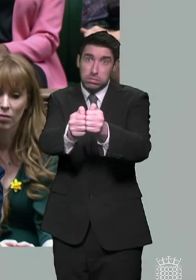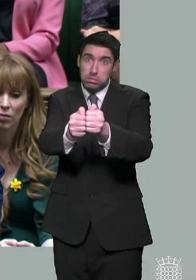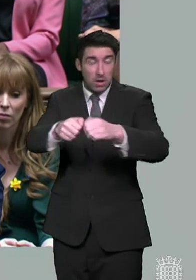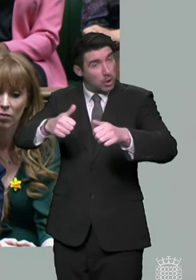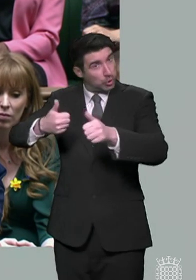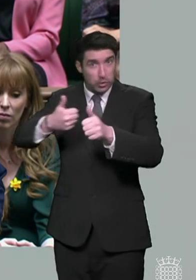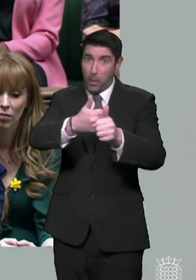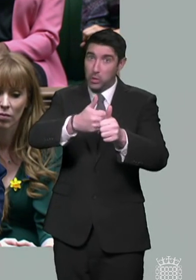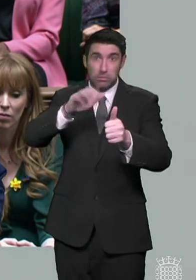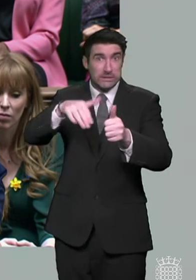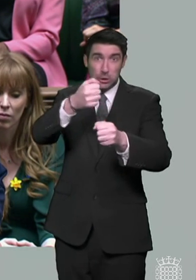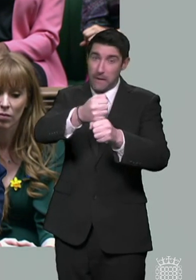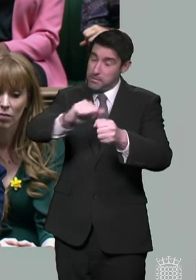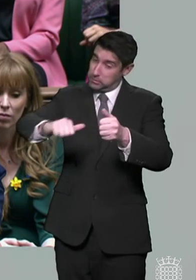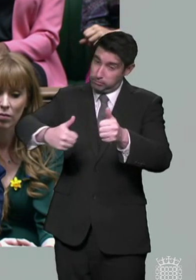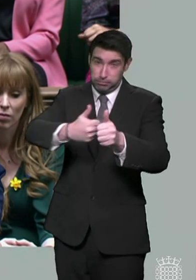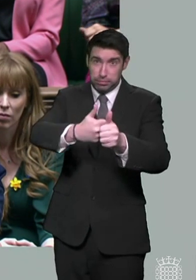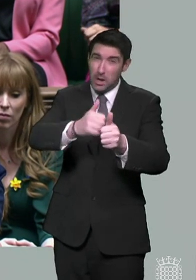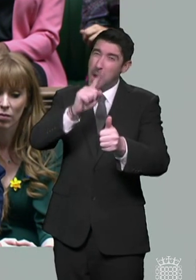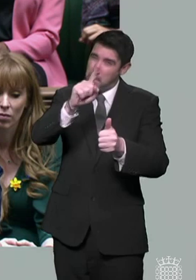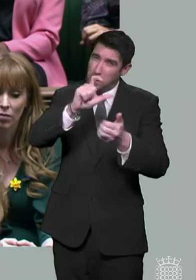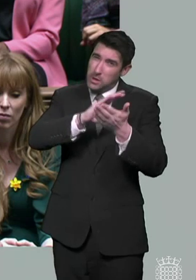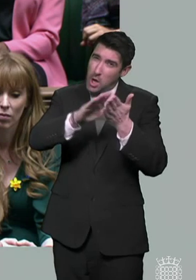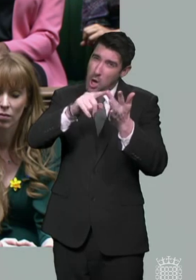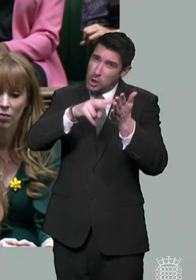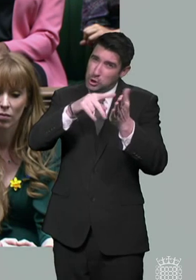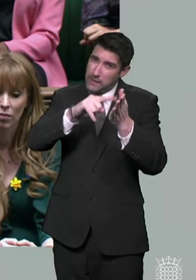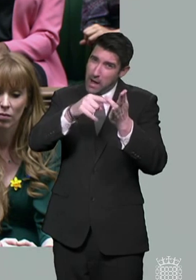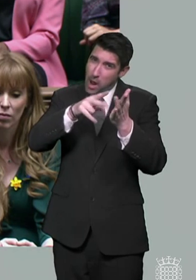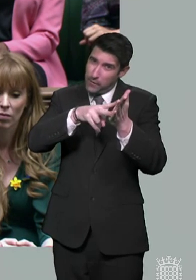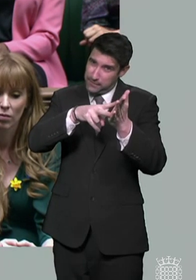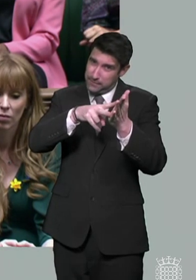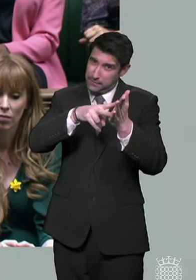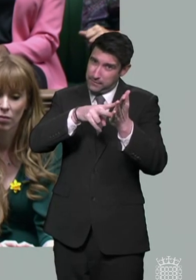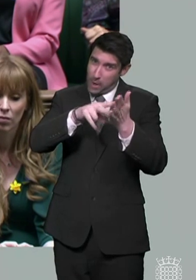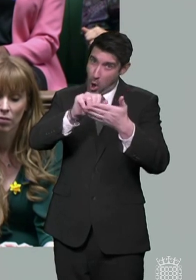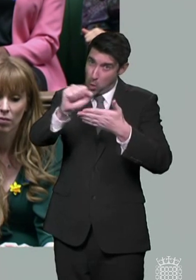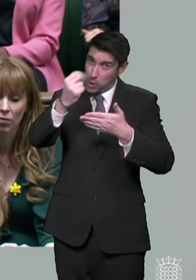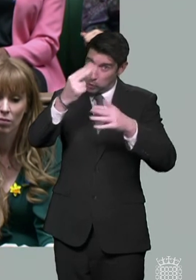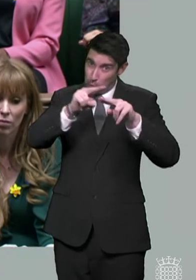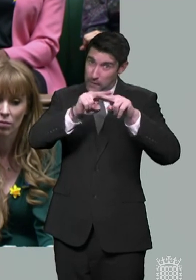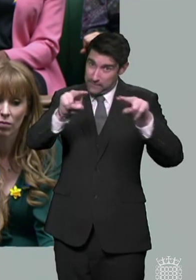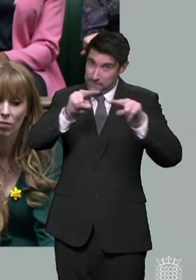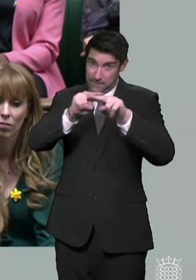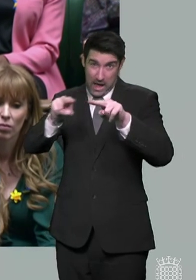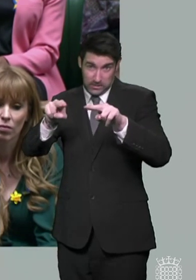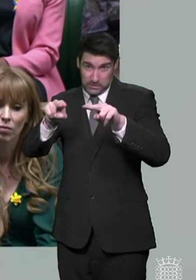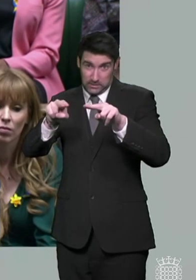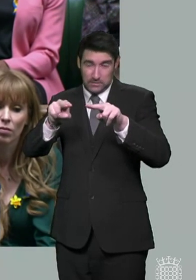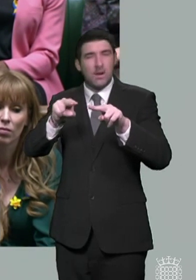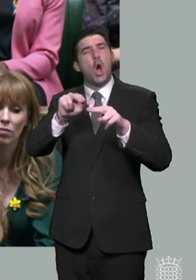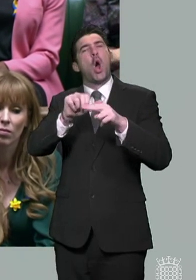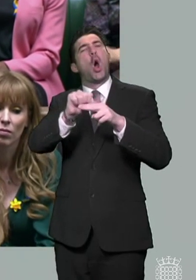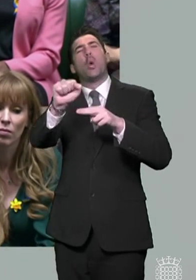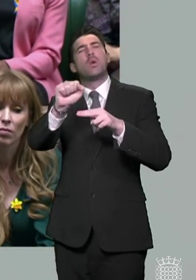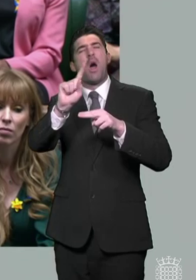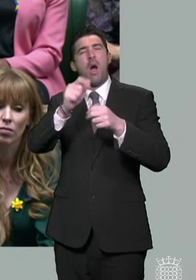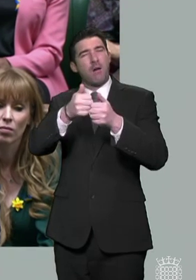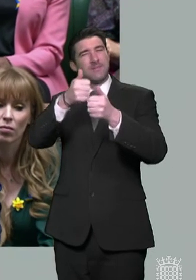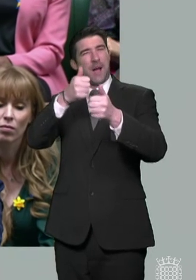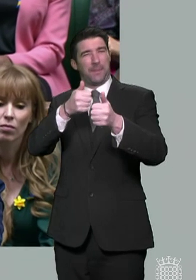The ownership of Shuvalov’s flats is registered under Sova Real Estate, which is actually owned by Shuvalov and his wife.